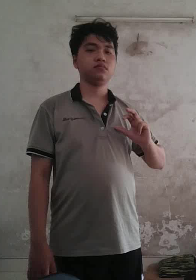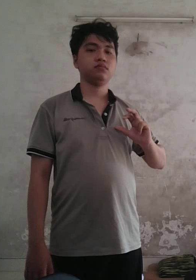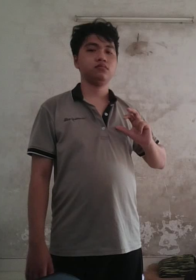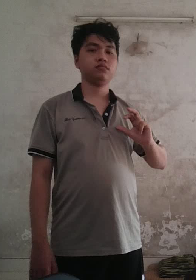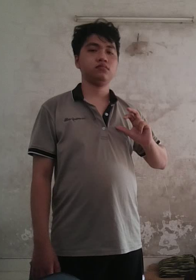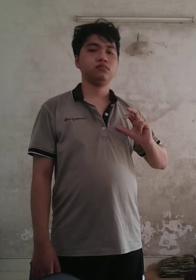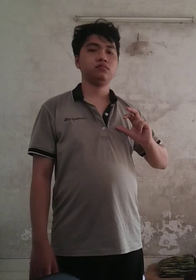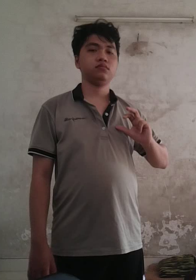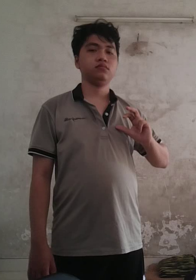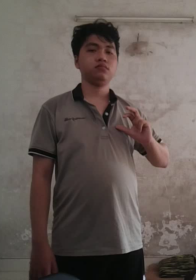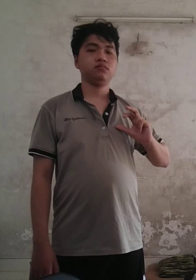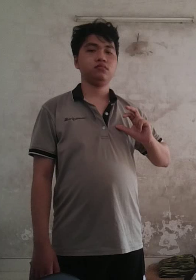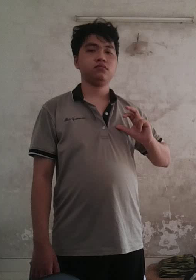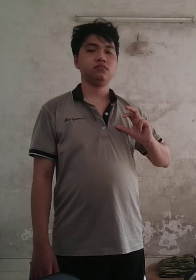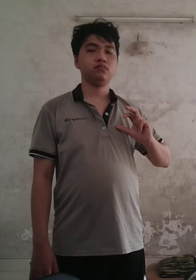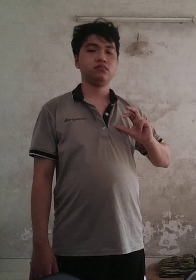giau co